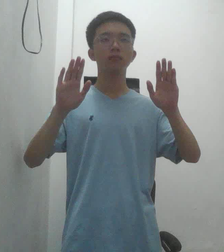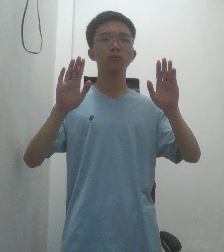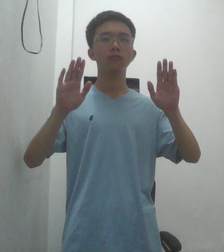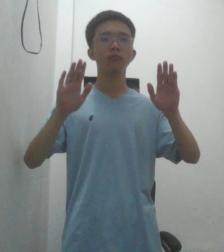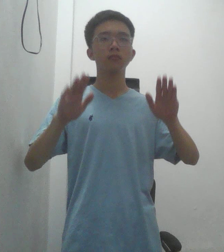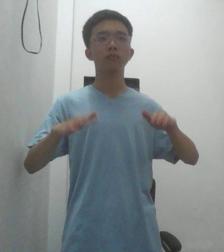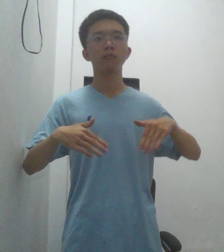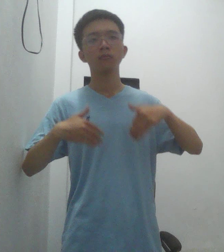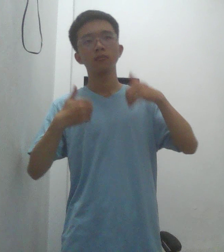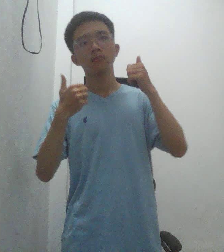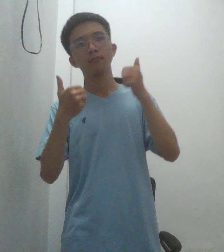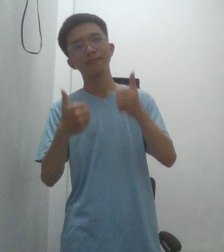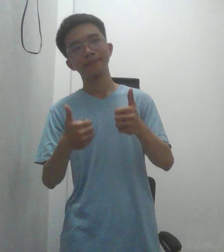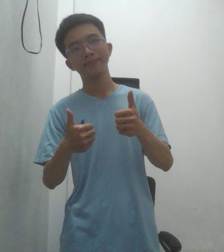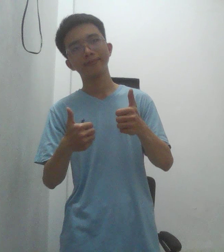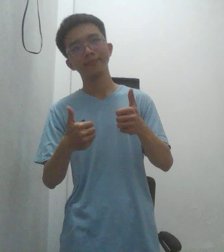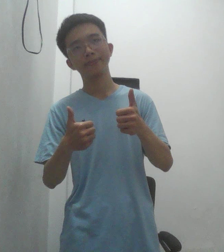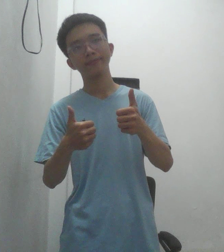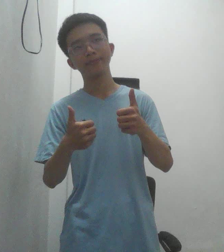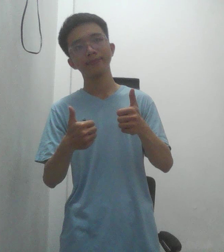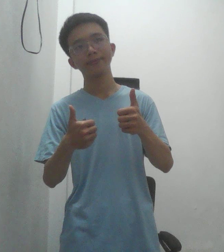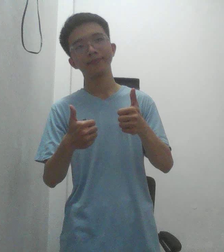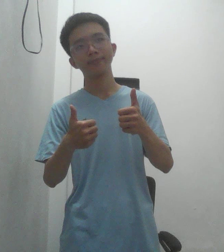tuyet voi